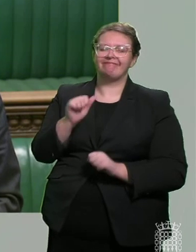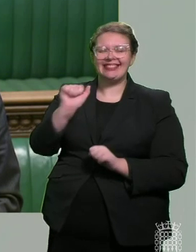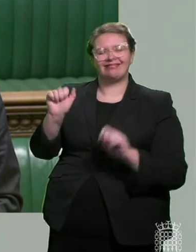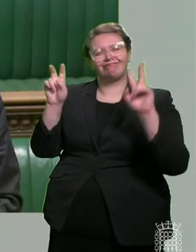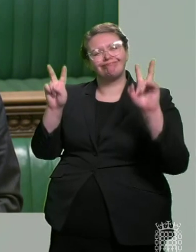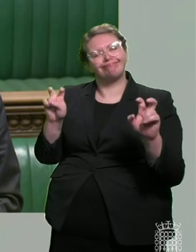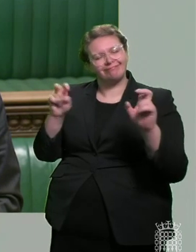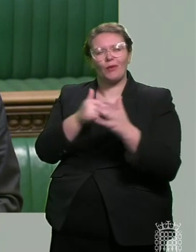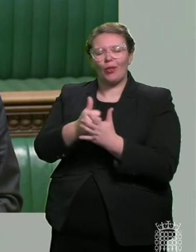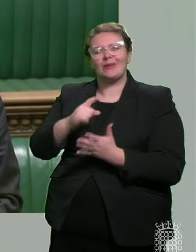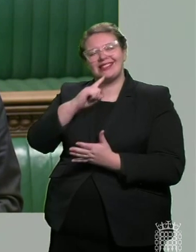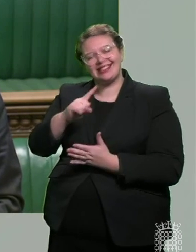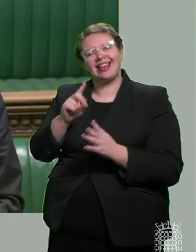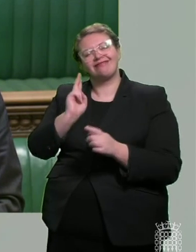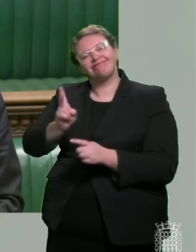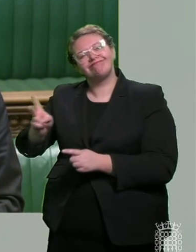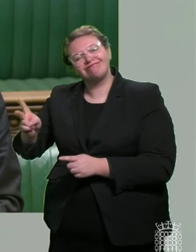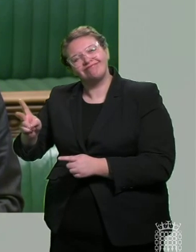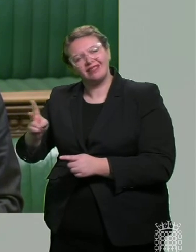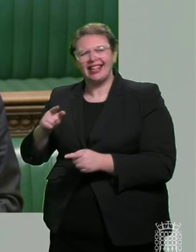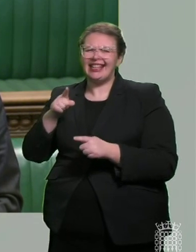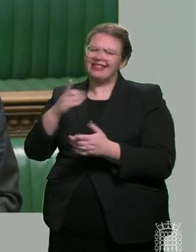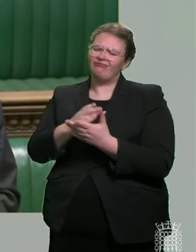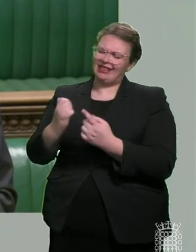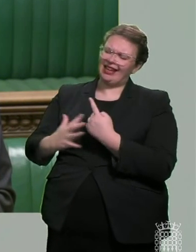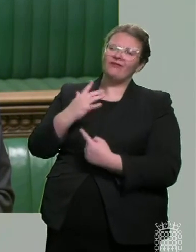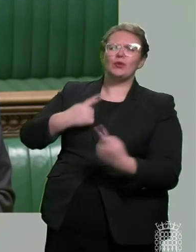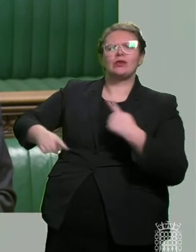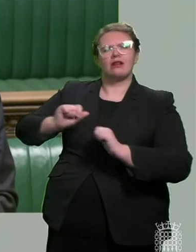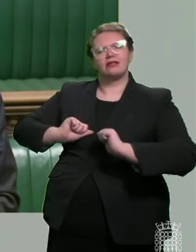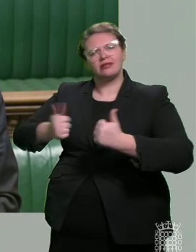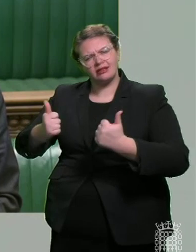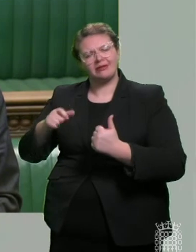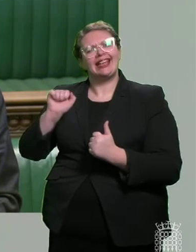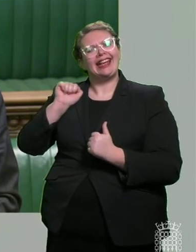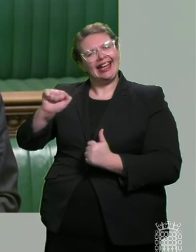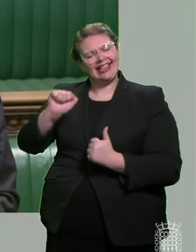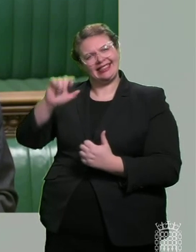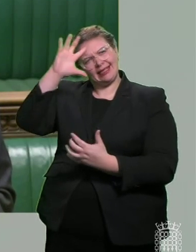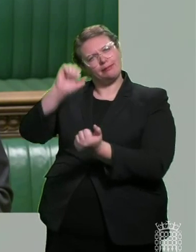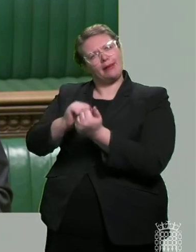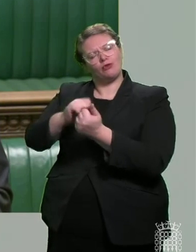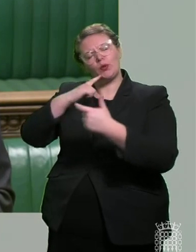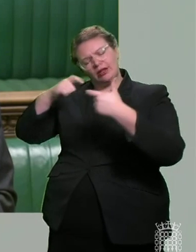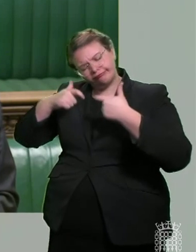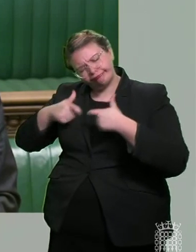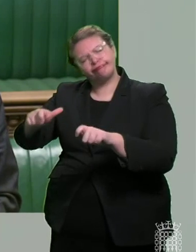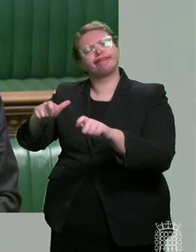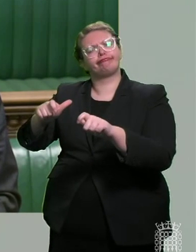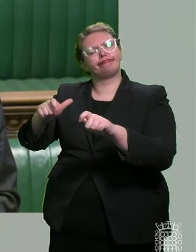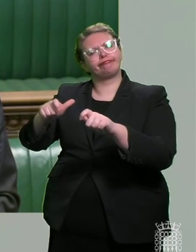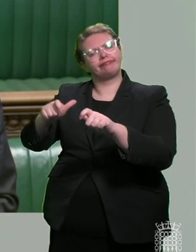He inspired the very best in us all, and his legacy will continue to do so for generations to come.